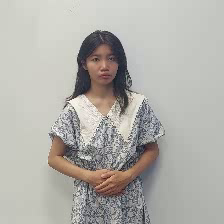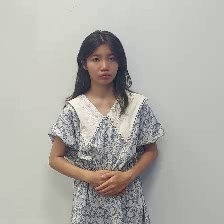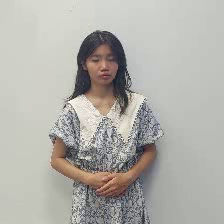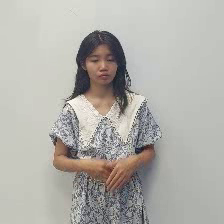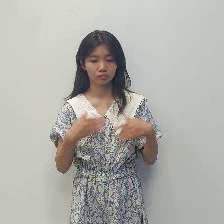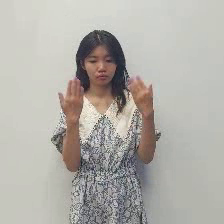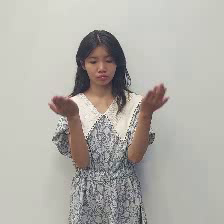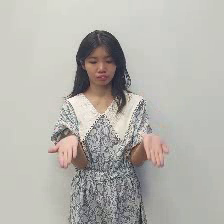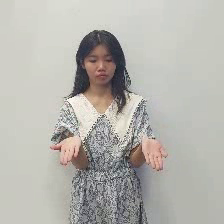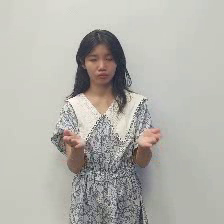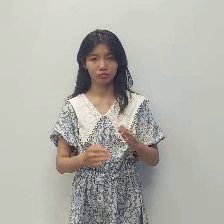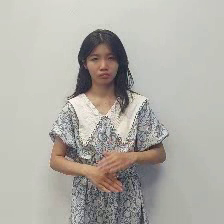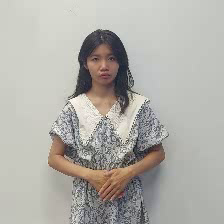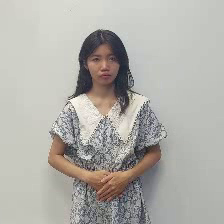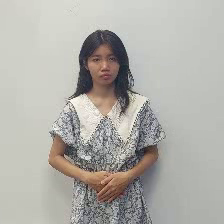Hôm nay